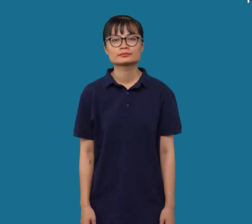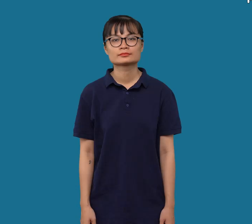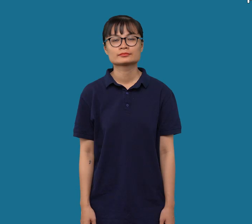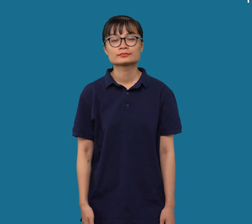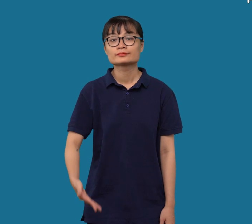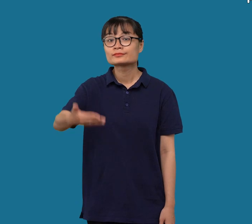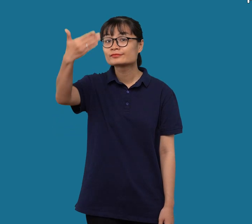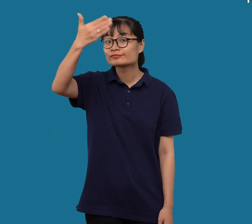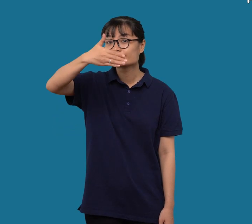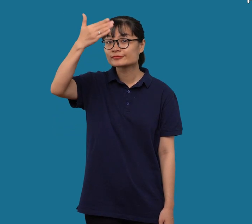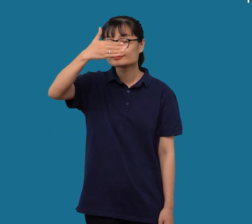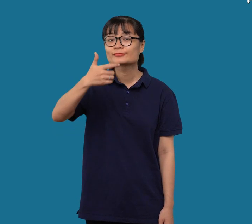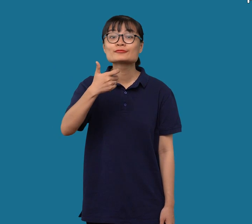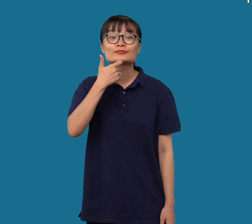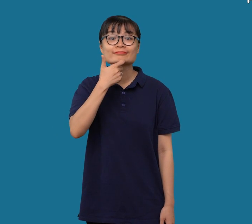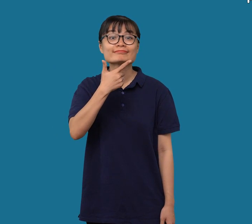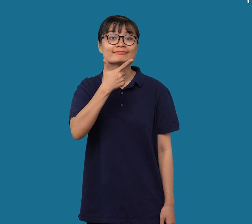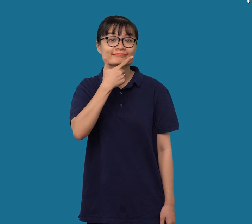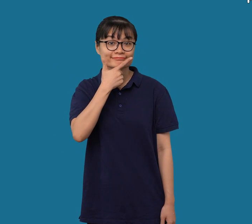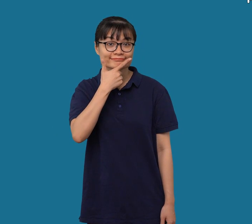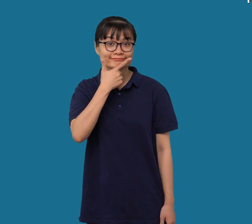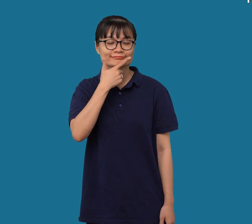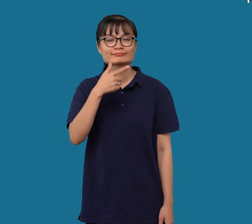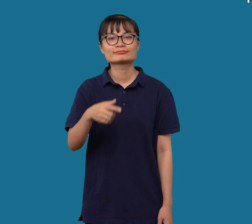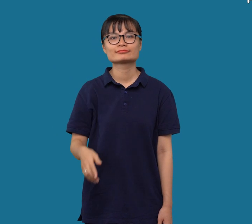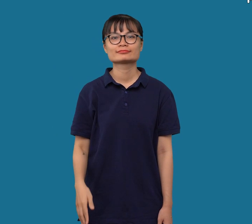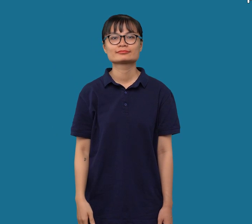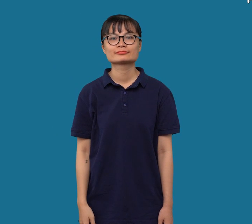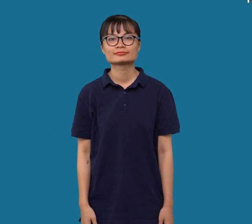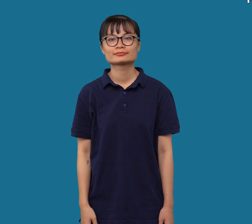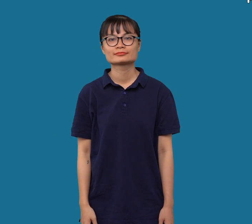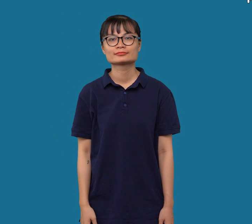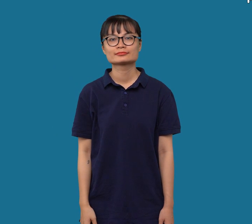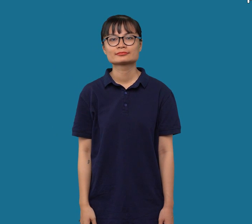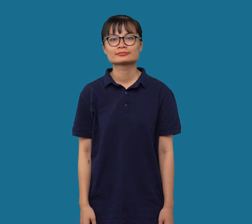phim hoạt hình